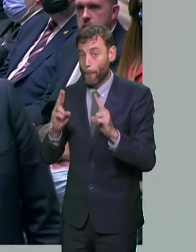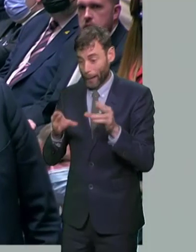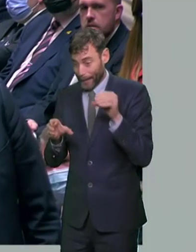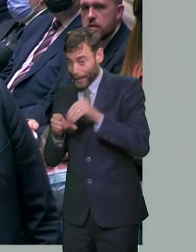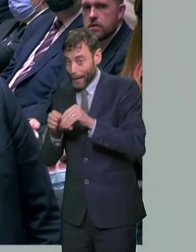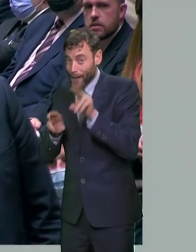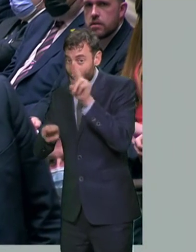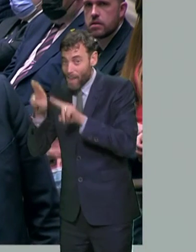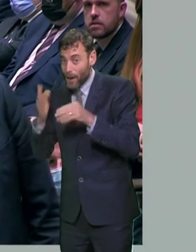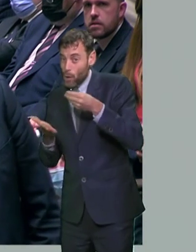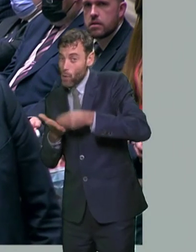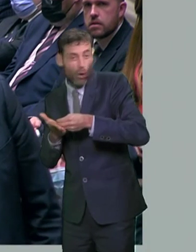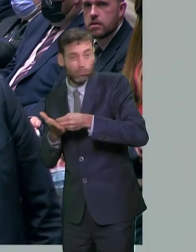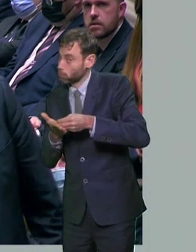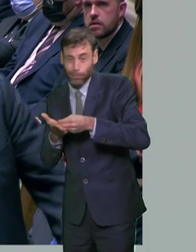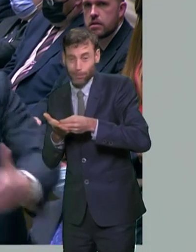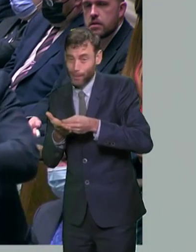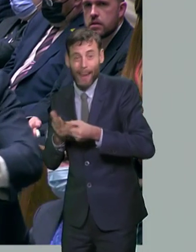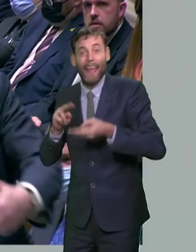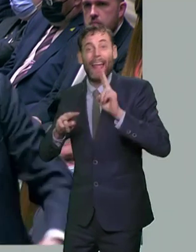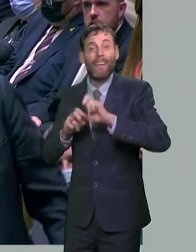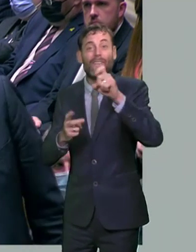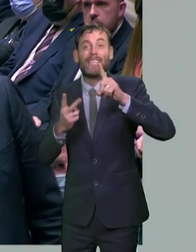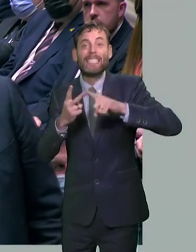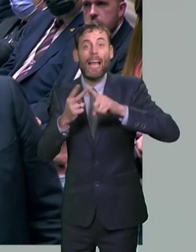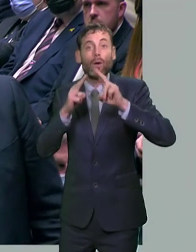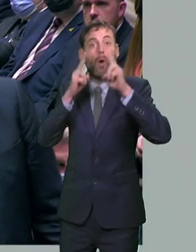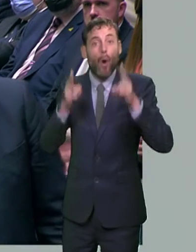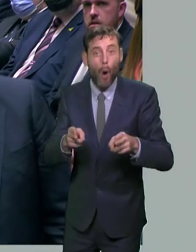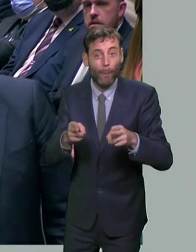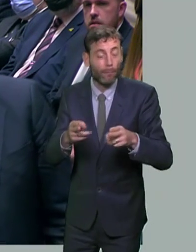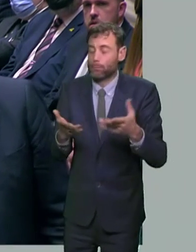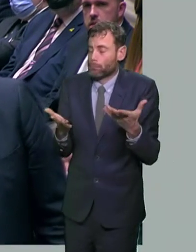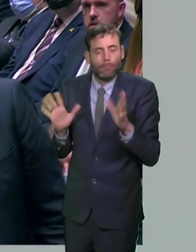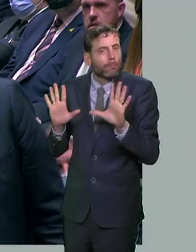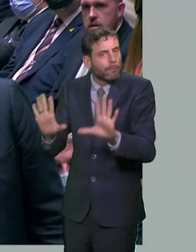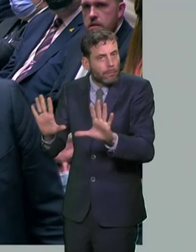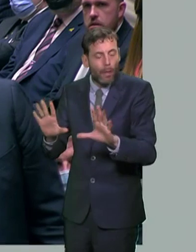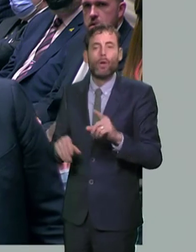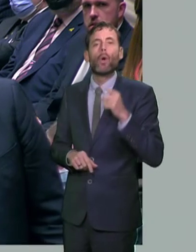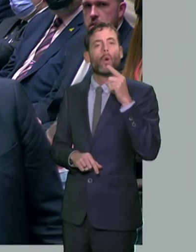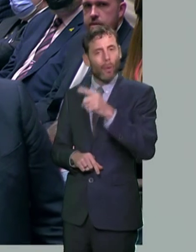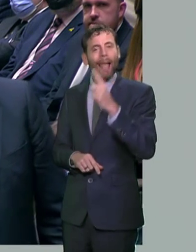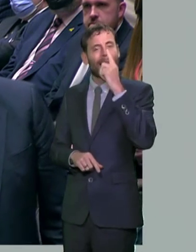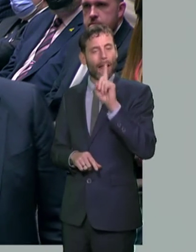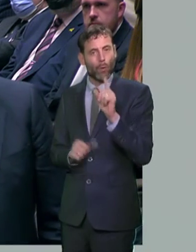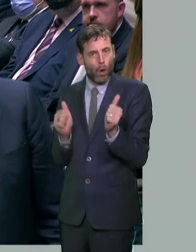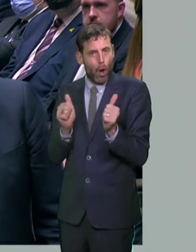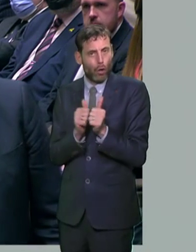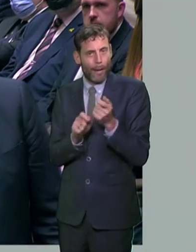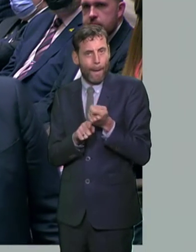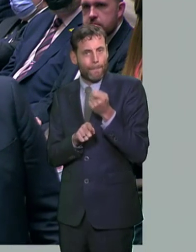No. 2, even if you have a second—if you are in residential care, you have a deferred payments agreement.